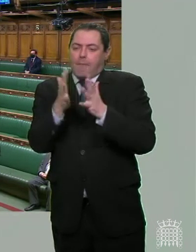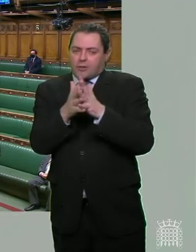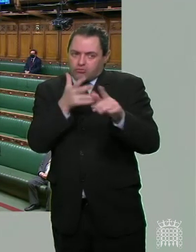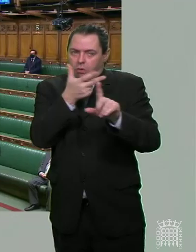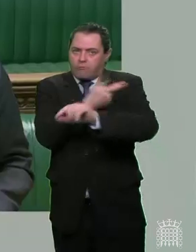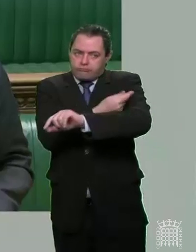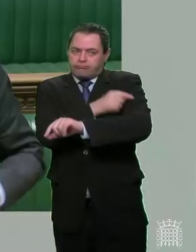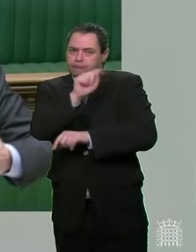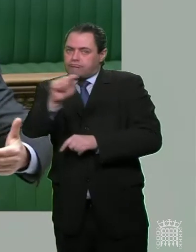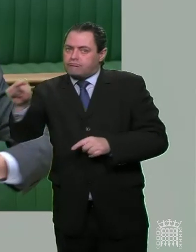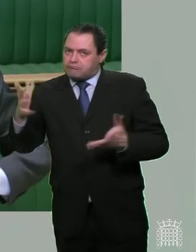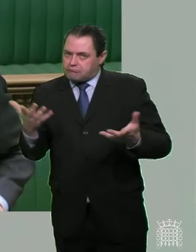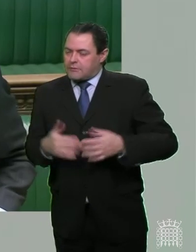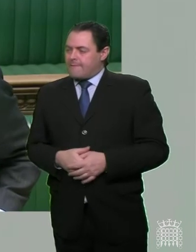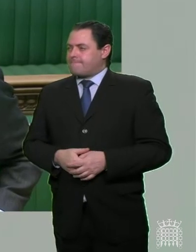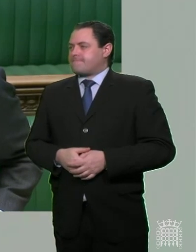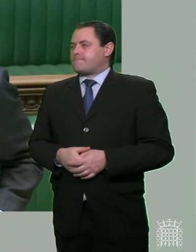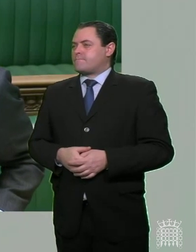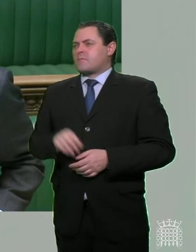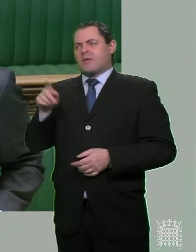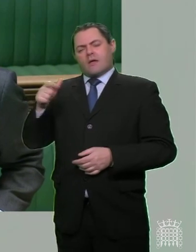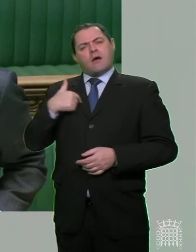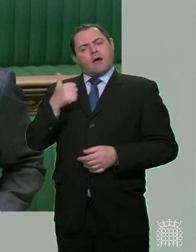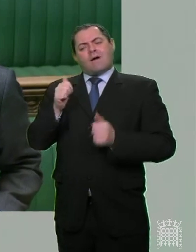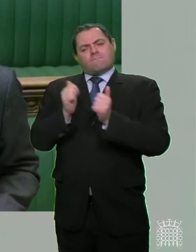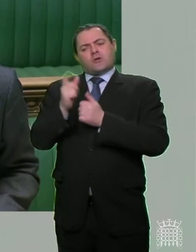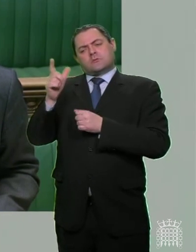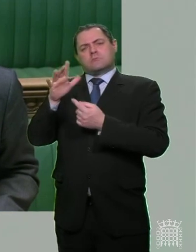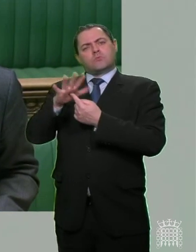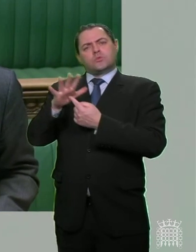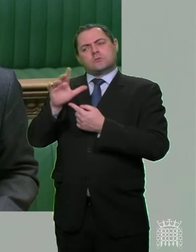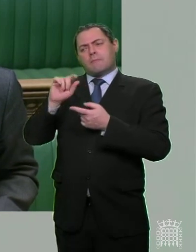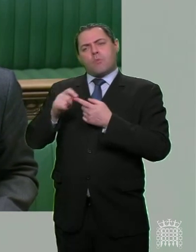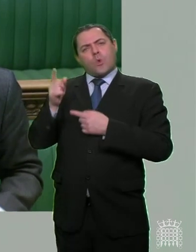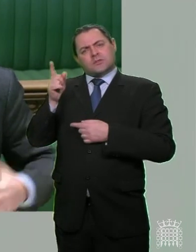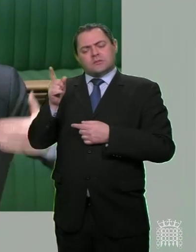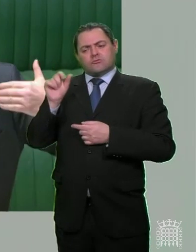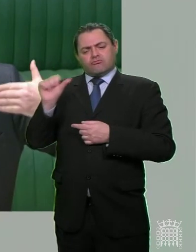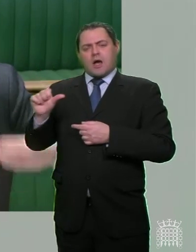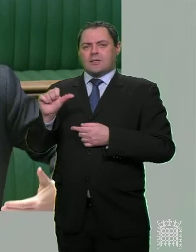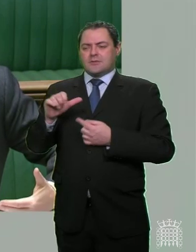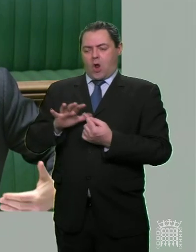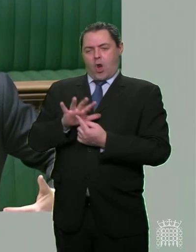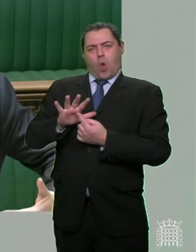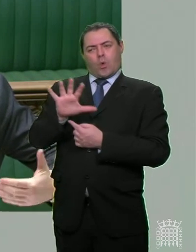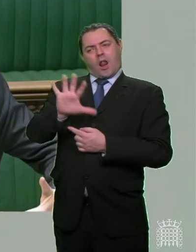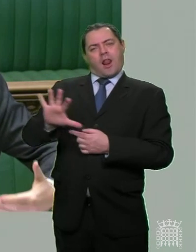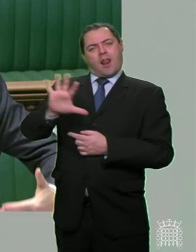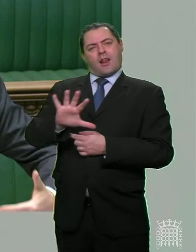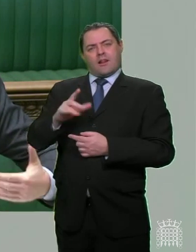My honourable Friend makes a very important point, and I know that it is something that everybody wants to see across this House—the sharing of data at local levels.